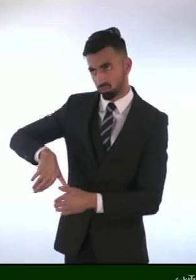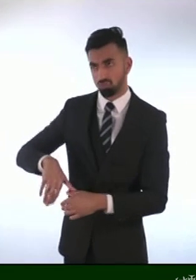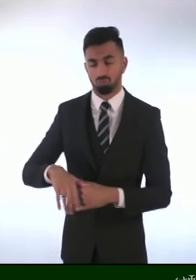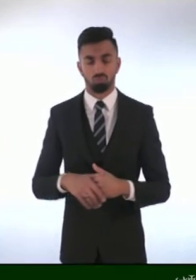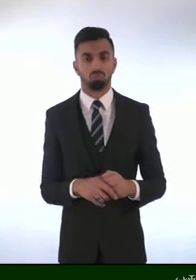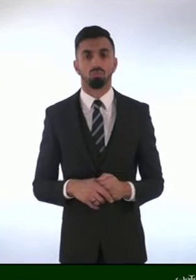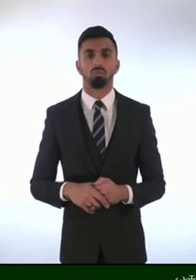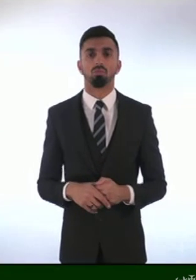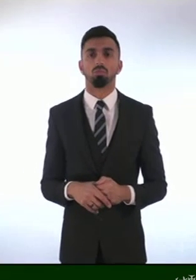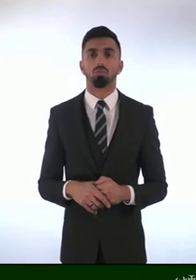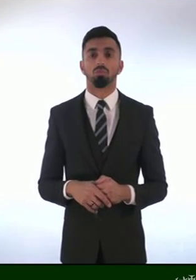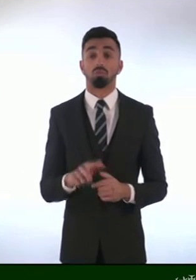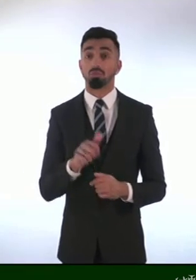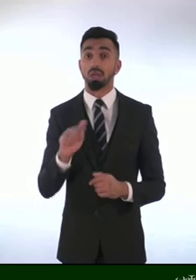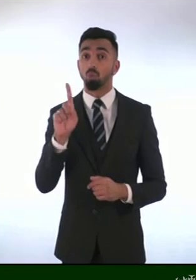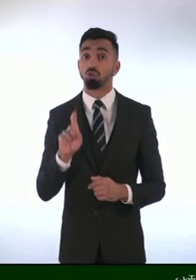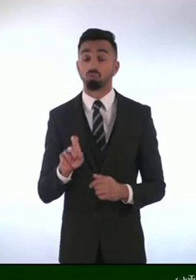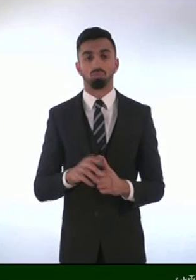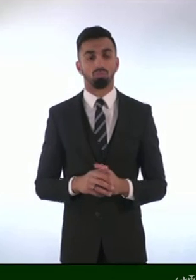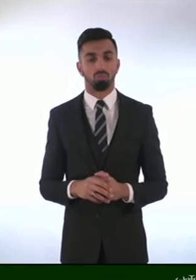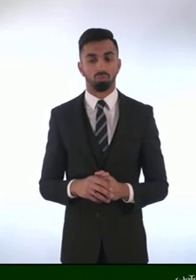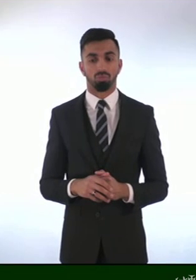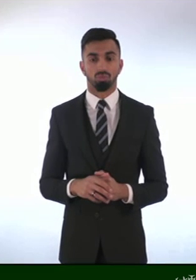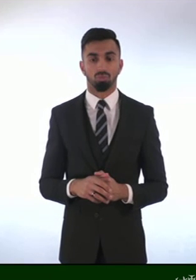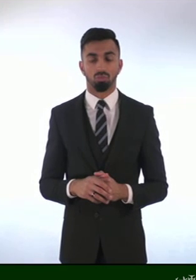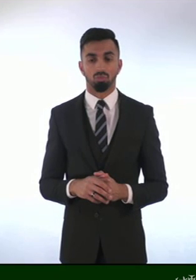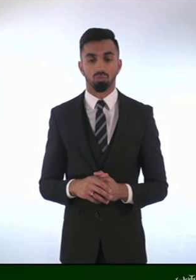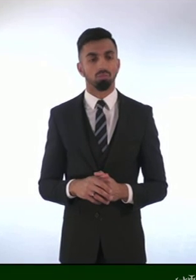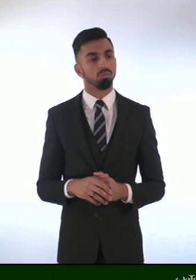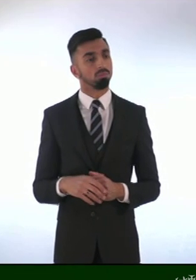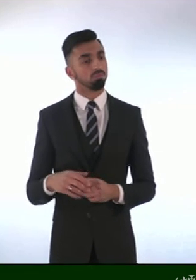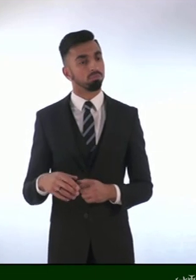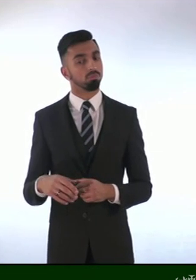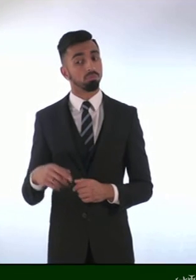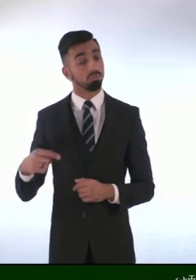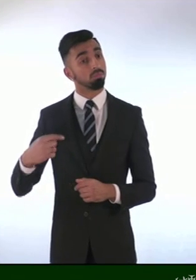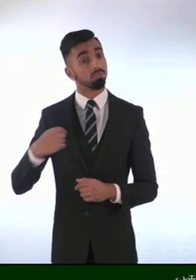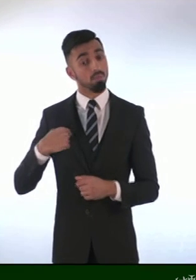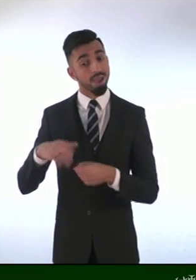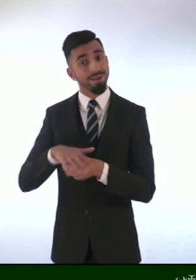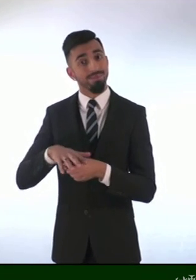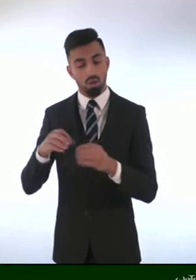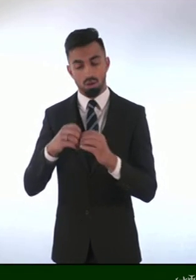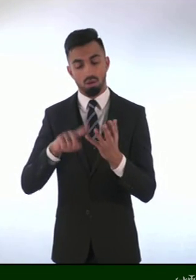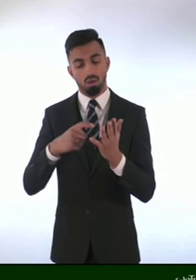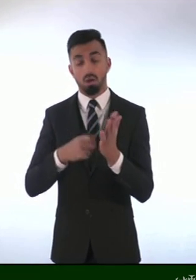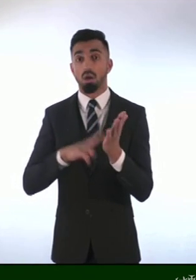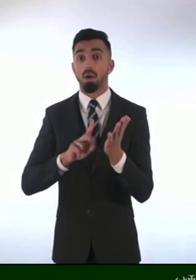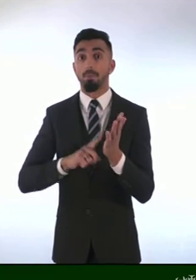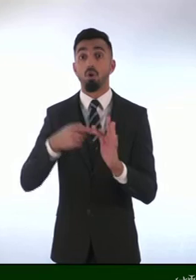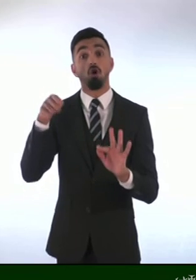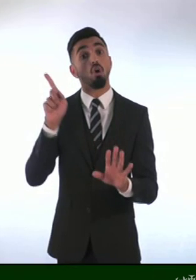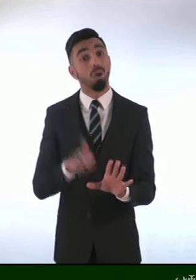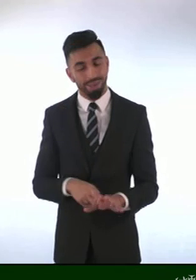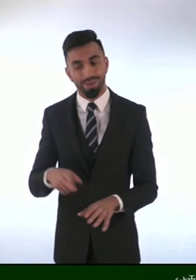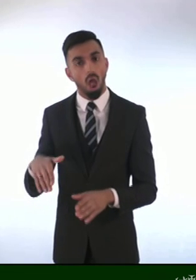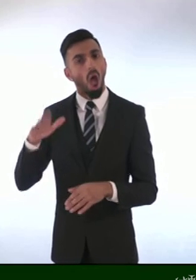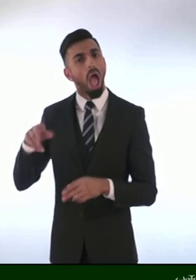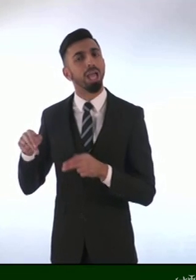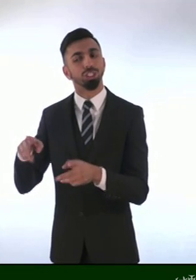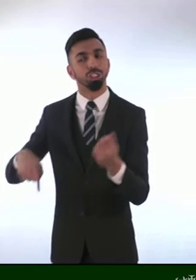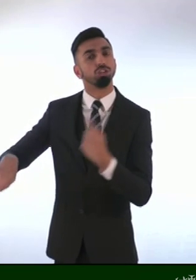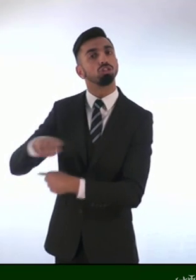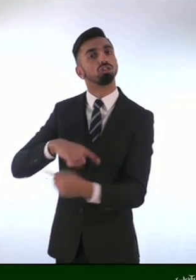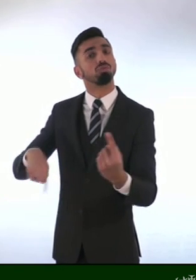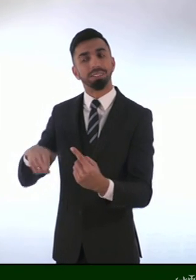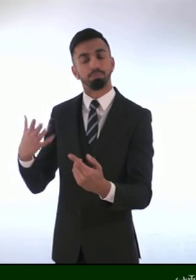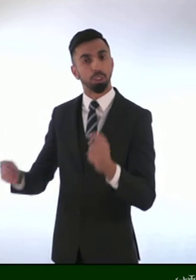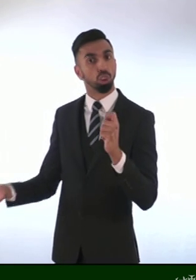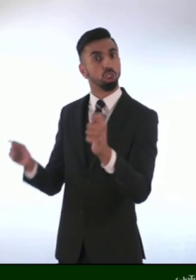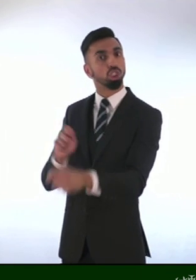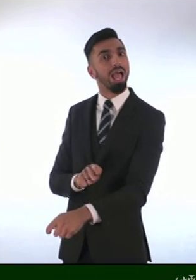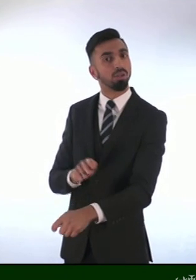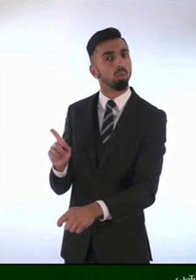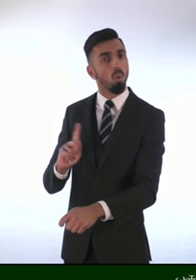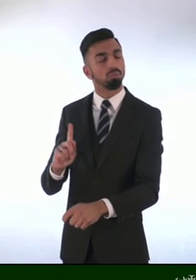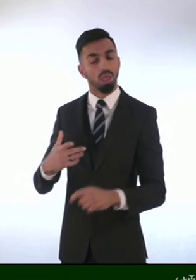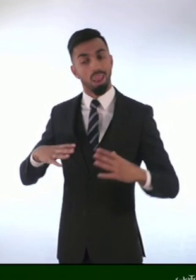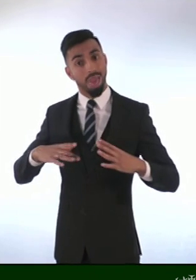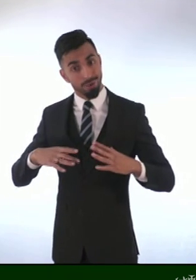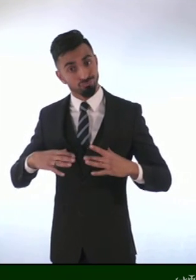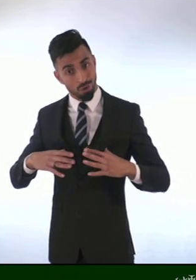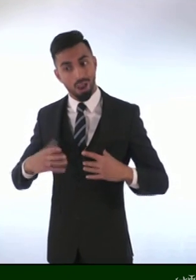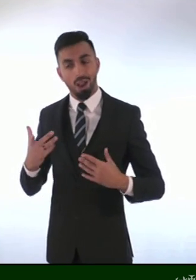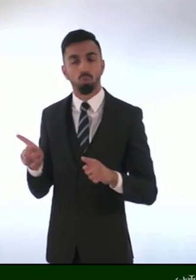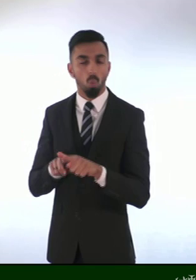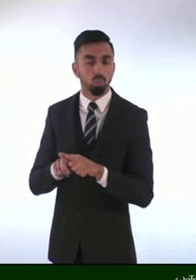Like other town centres across the UK, Burnley has been seeing the evolution of its high street through mixing retail with leisure, which plays a significant role in increasing footfall, and supporting small and medium- sized enterprises.